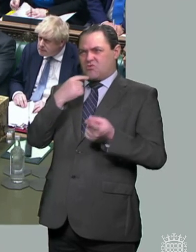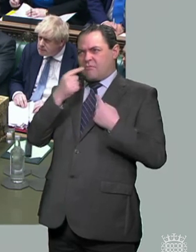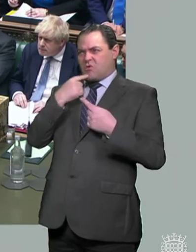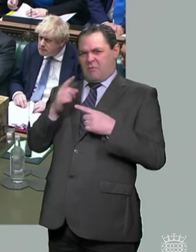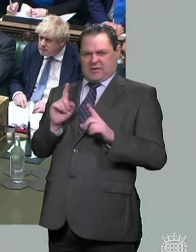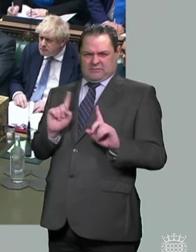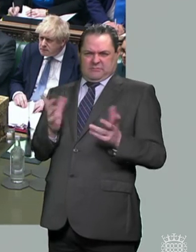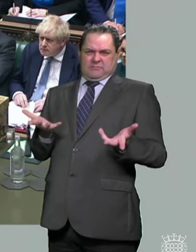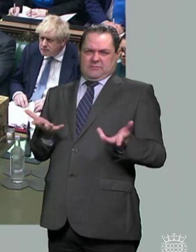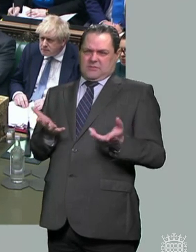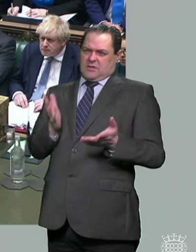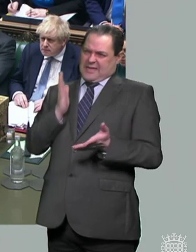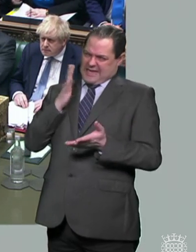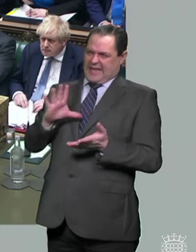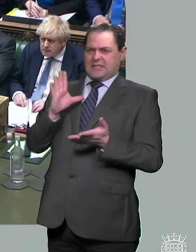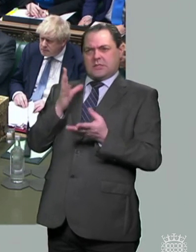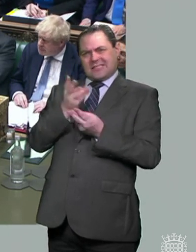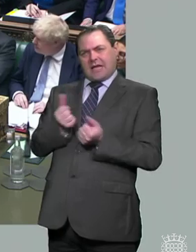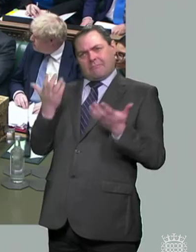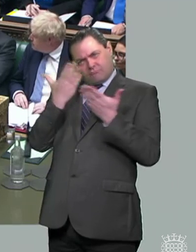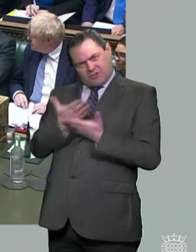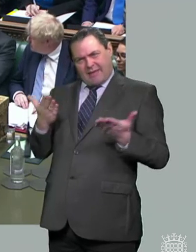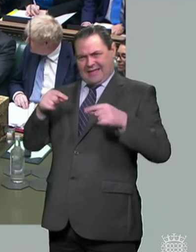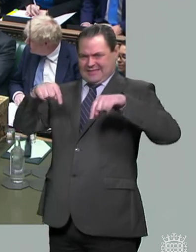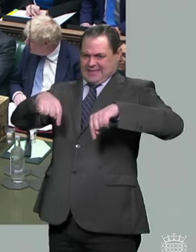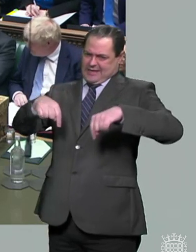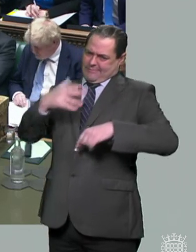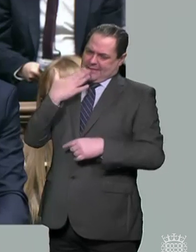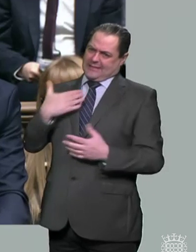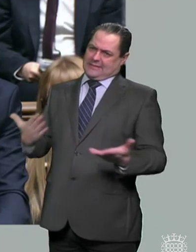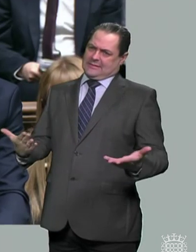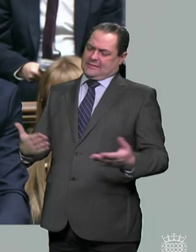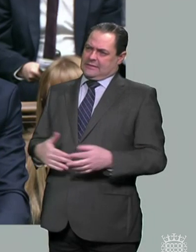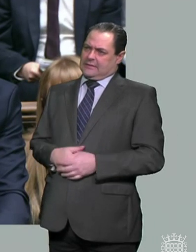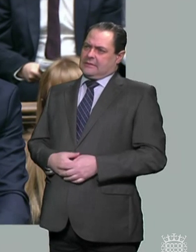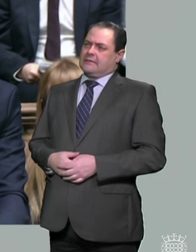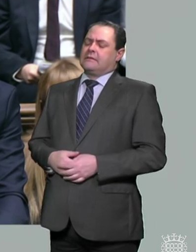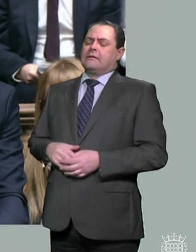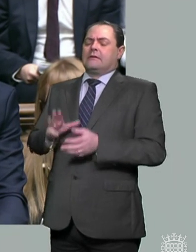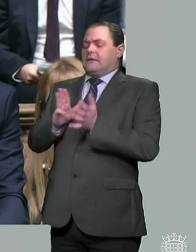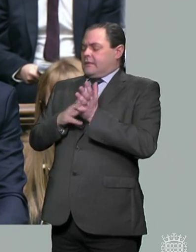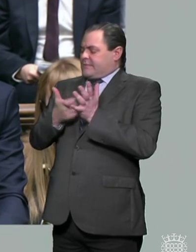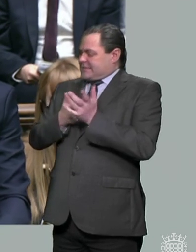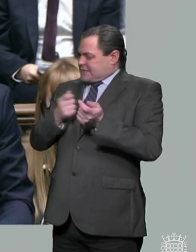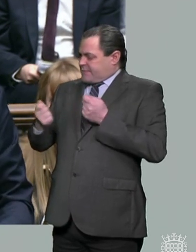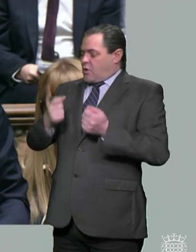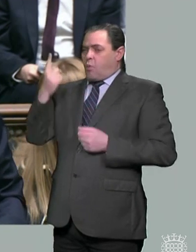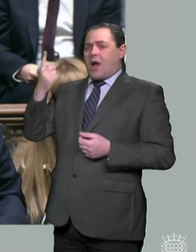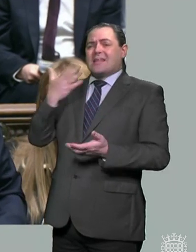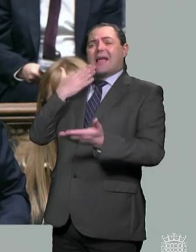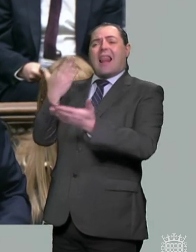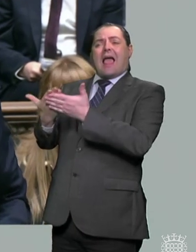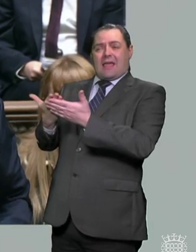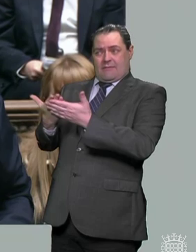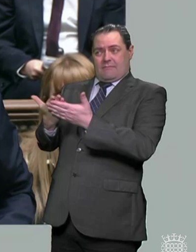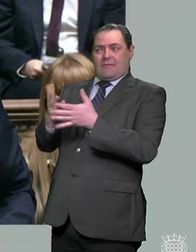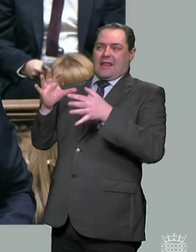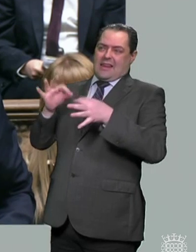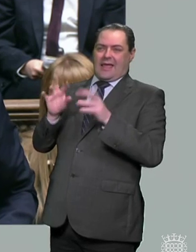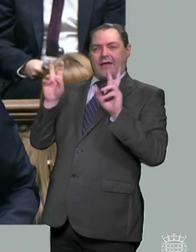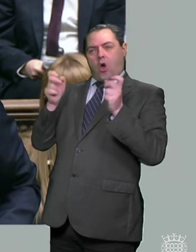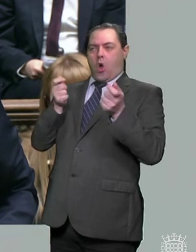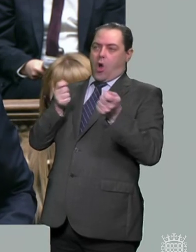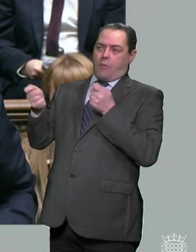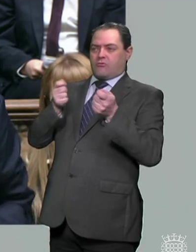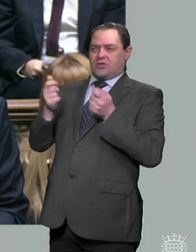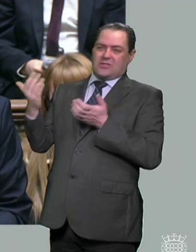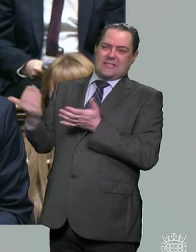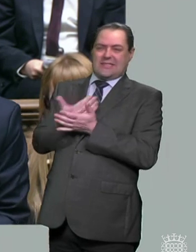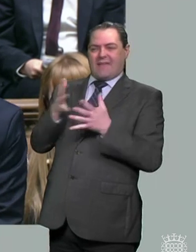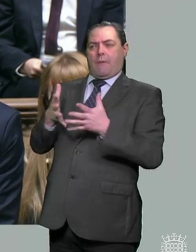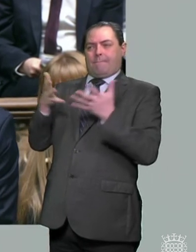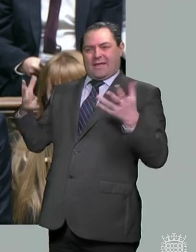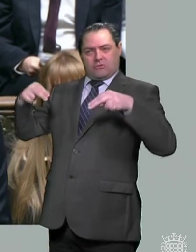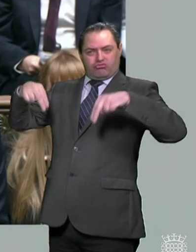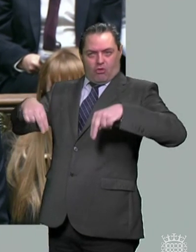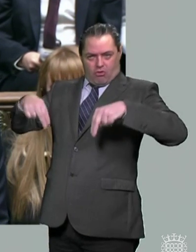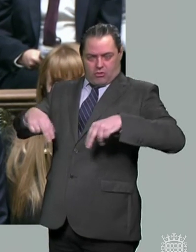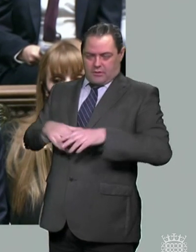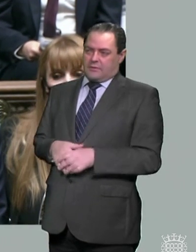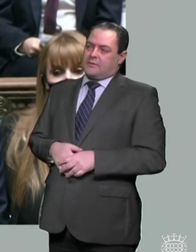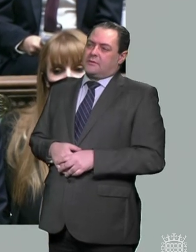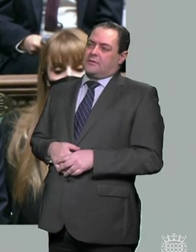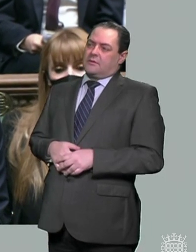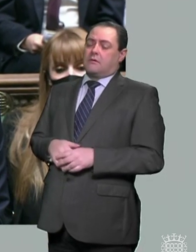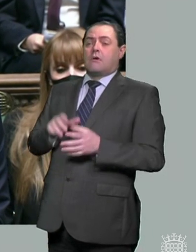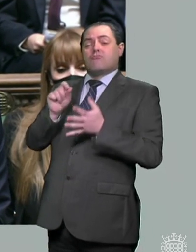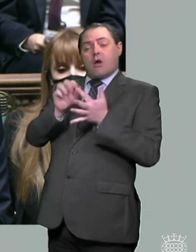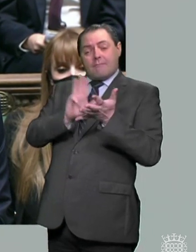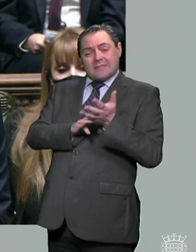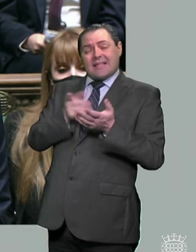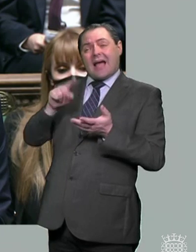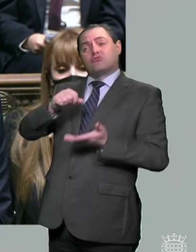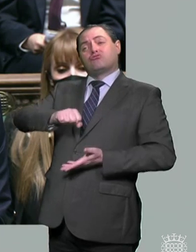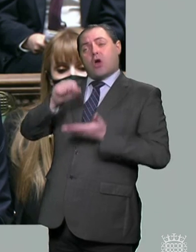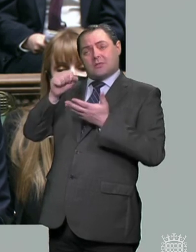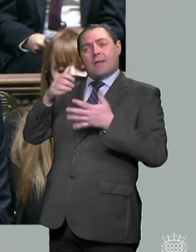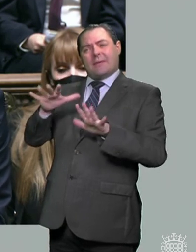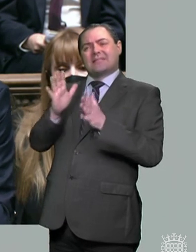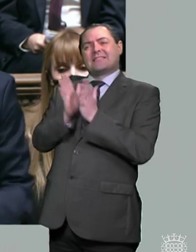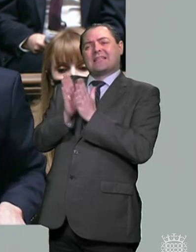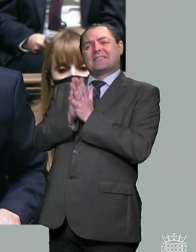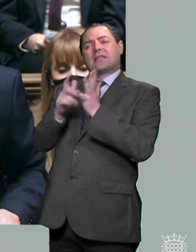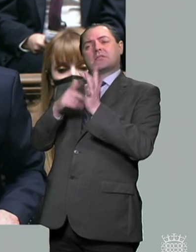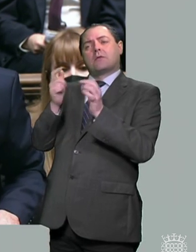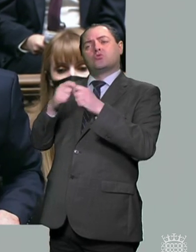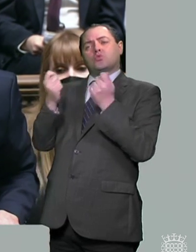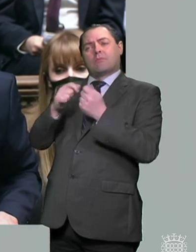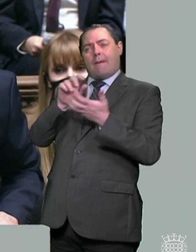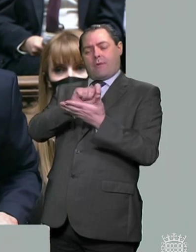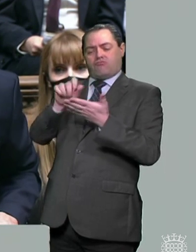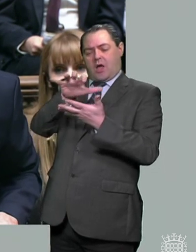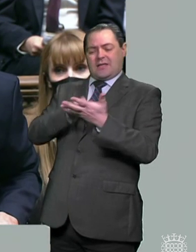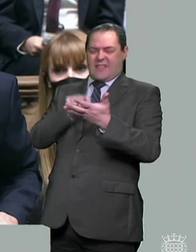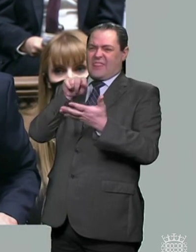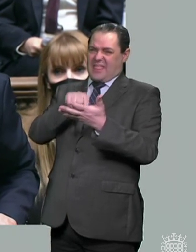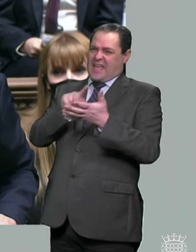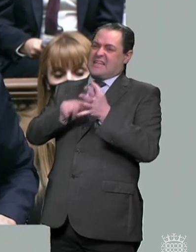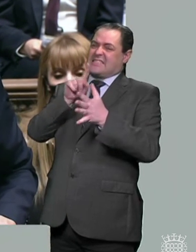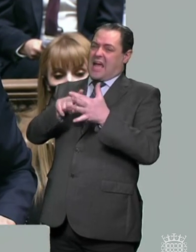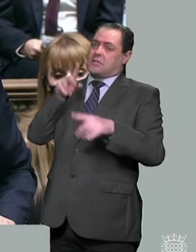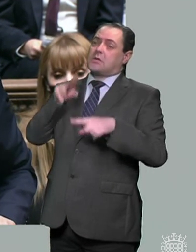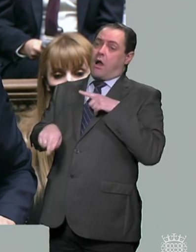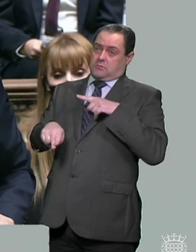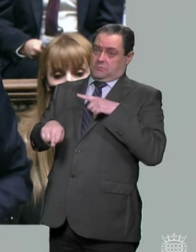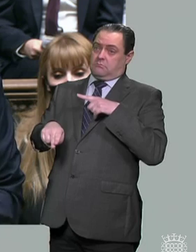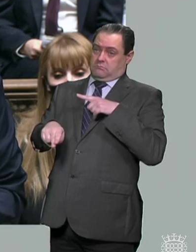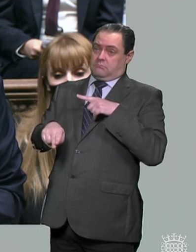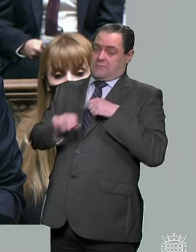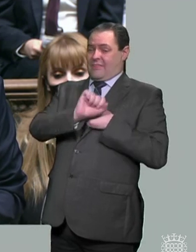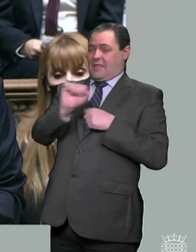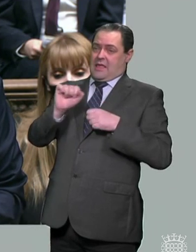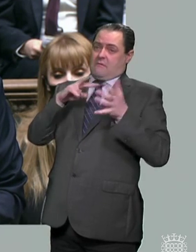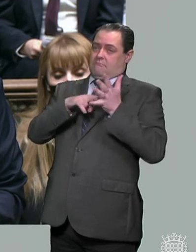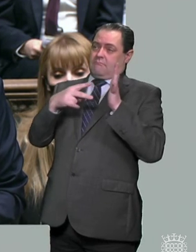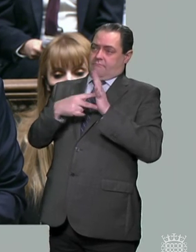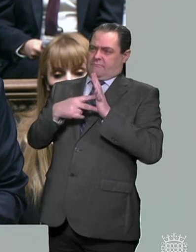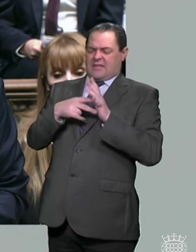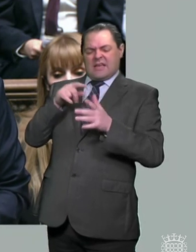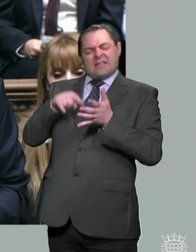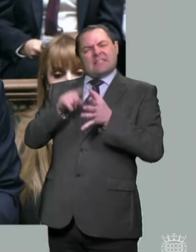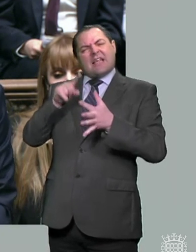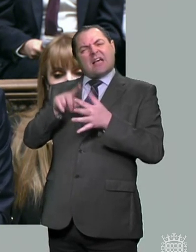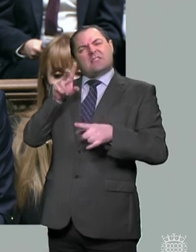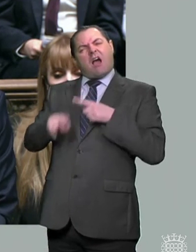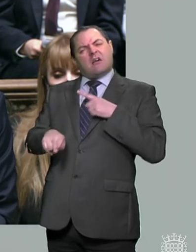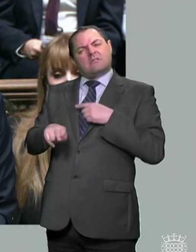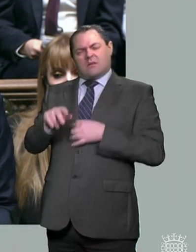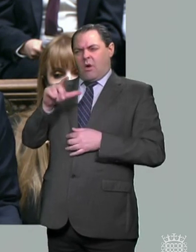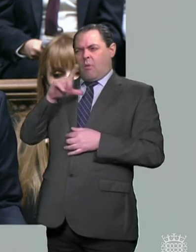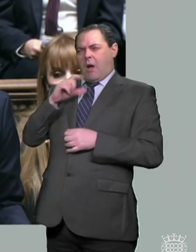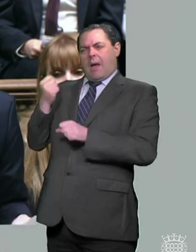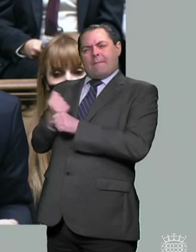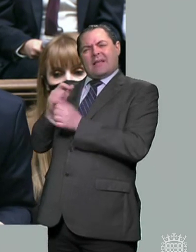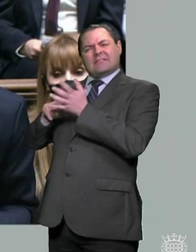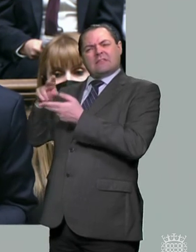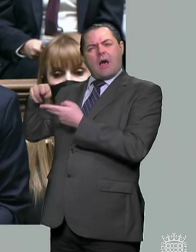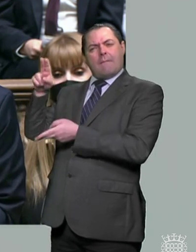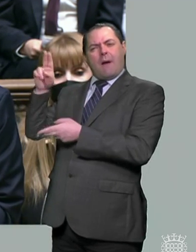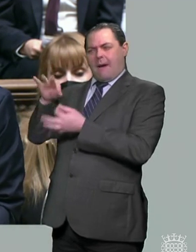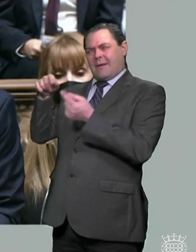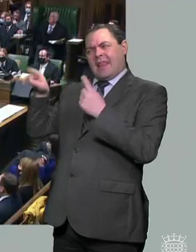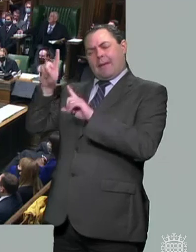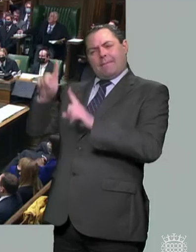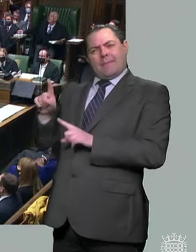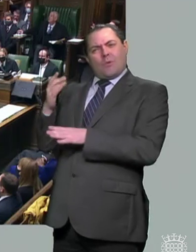It is time to restore some dignity. One of the most absurd claims made on behalf of Operation Save Big Dog is the Prime Minister and the Chancellor writing in The Sunday Times that they are the “tax-cutting Conservatives.” Why do these alleged tax cutters keep raising taxes on working people?